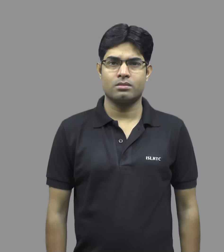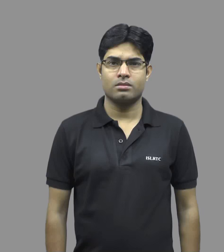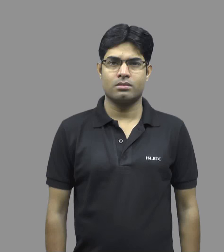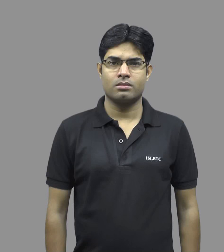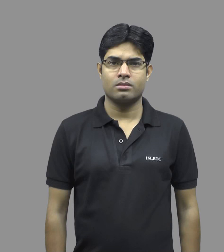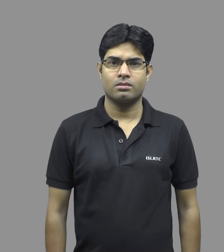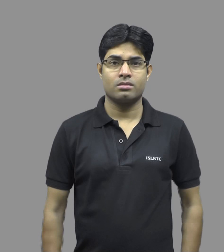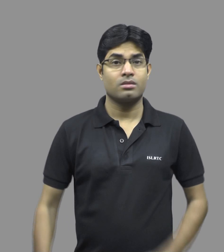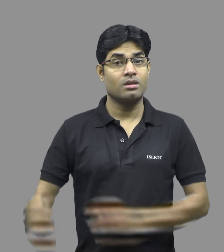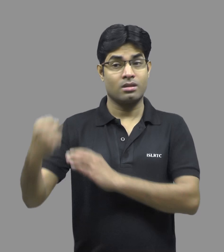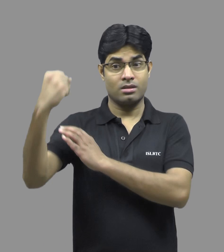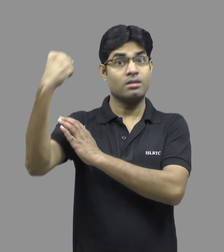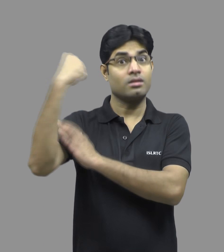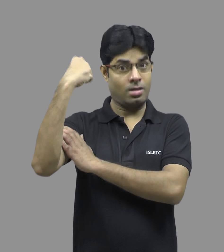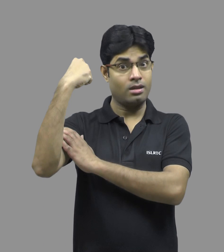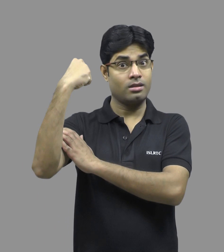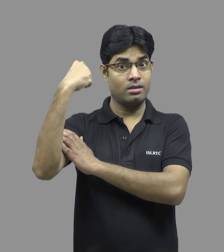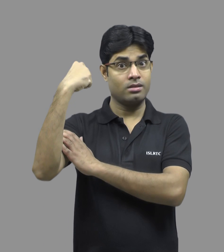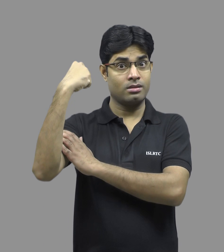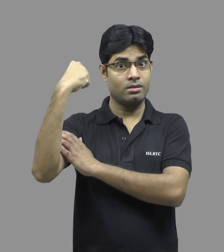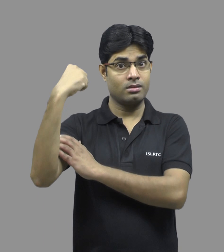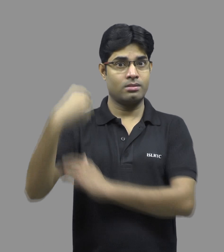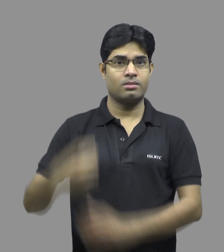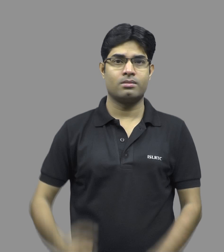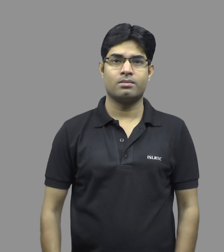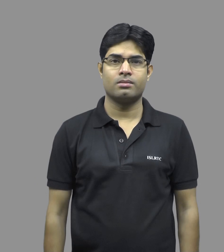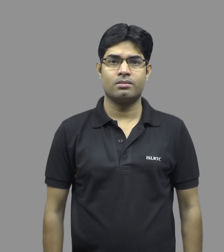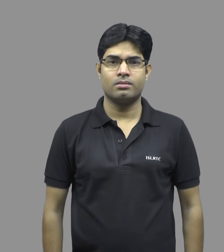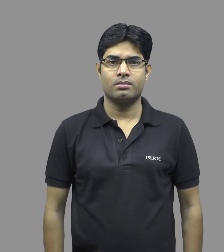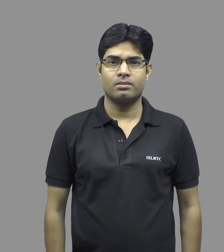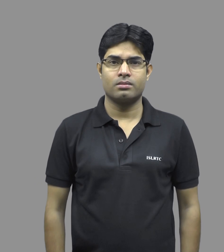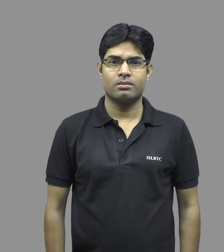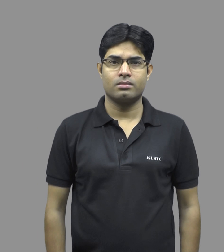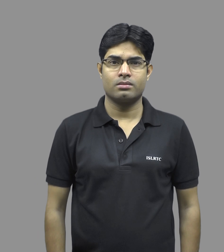Energy